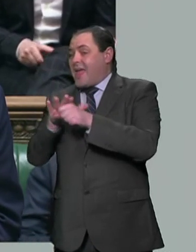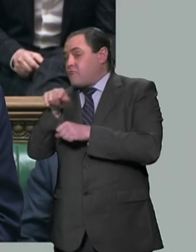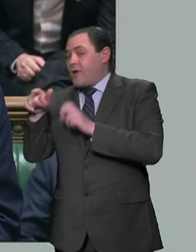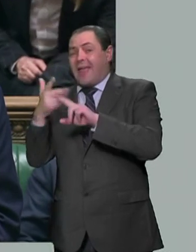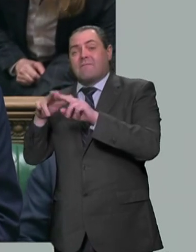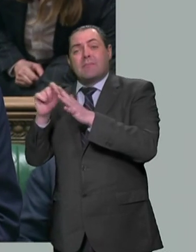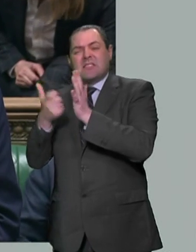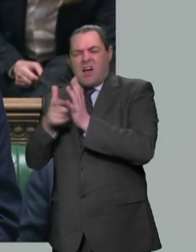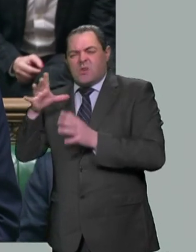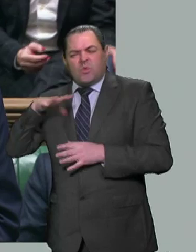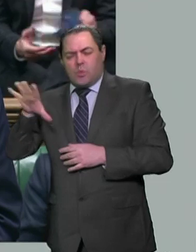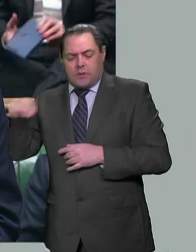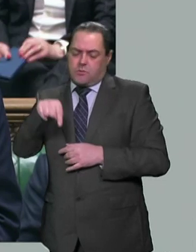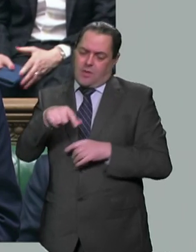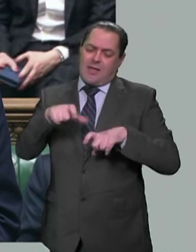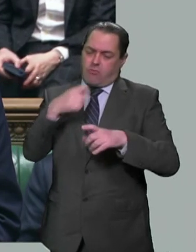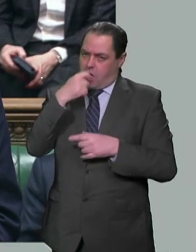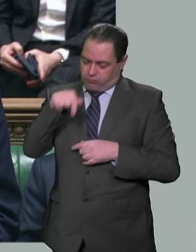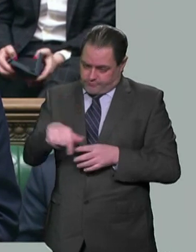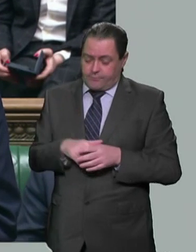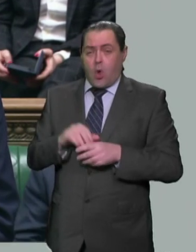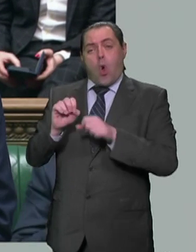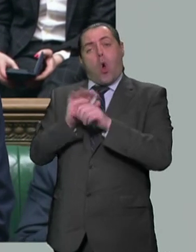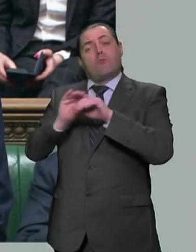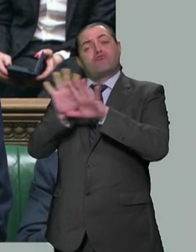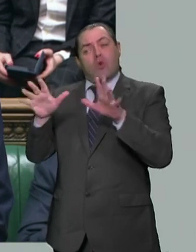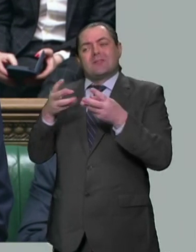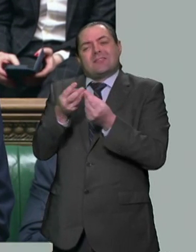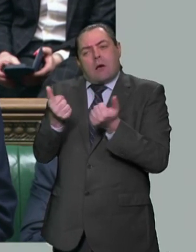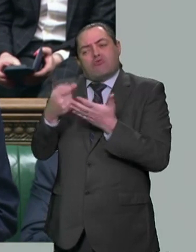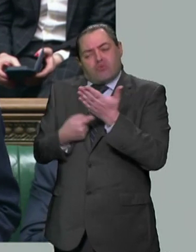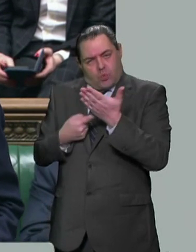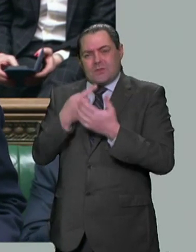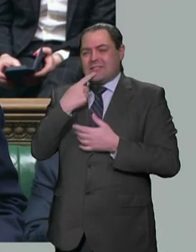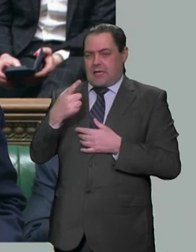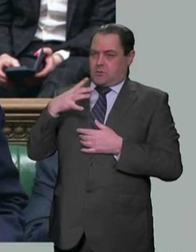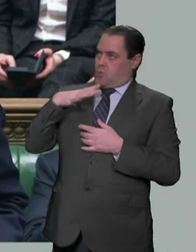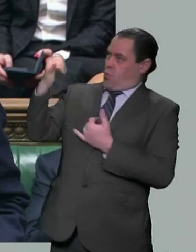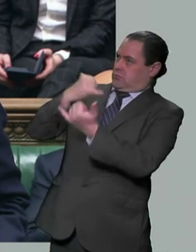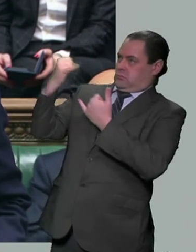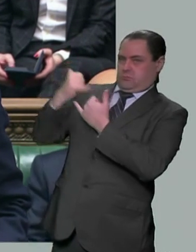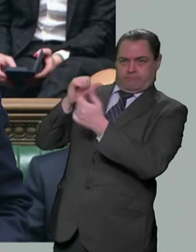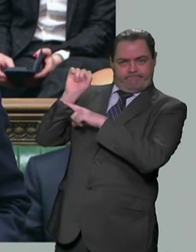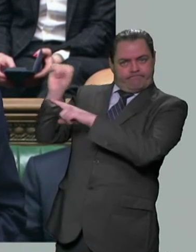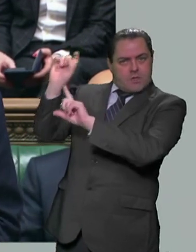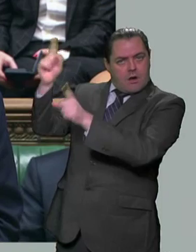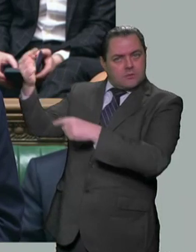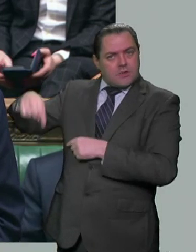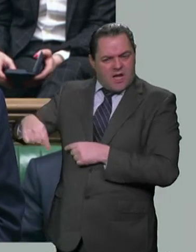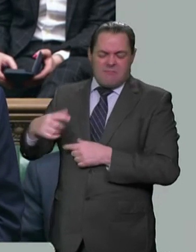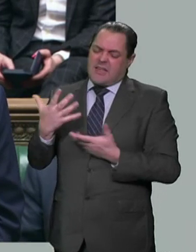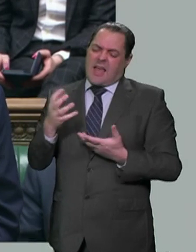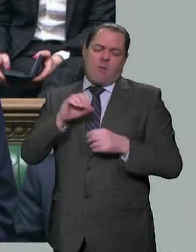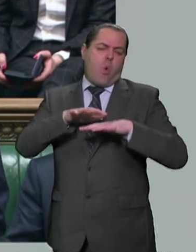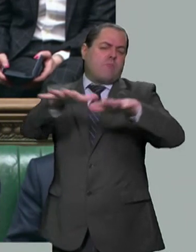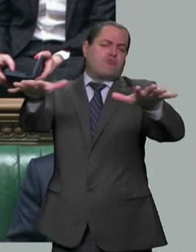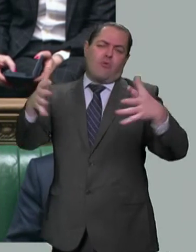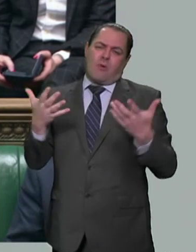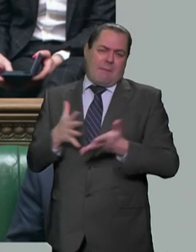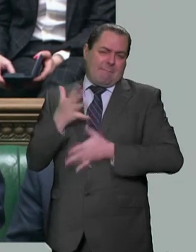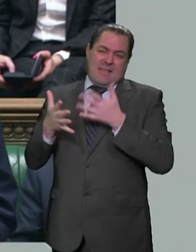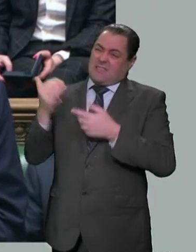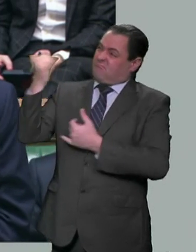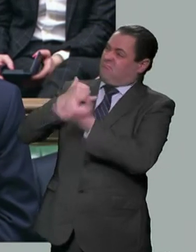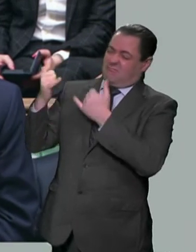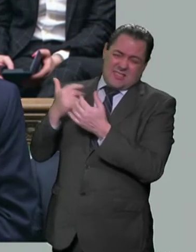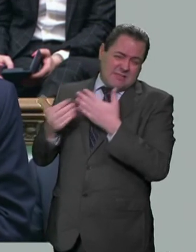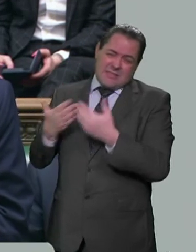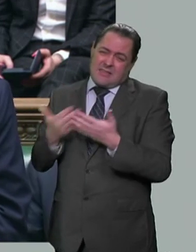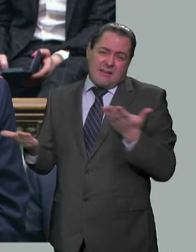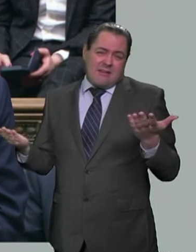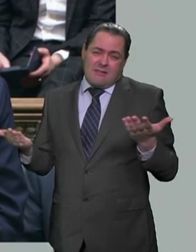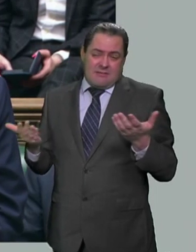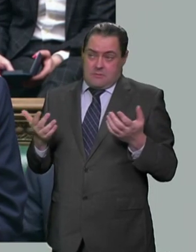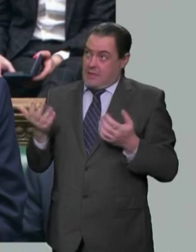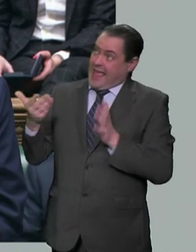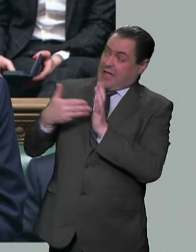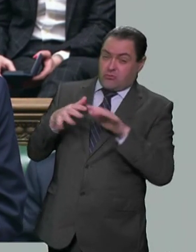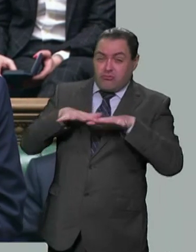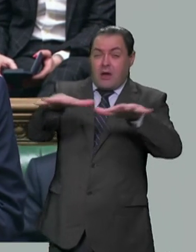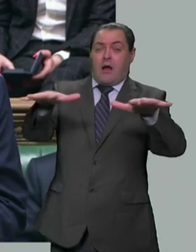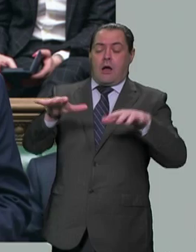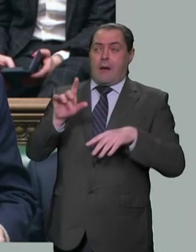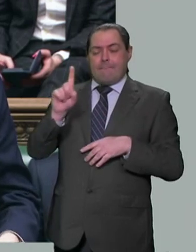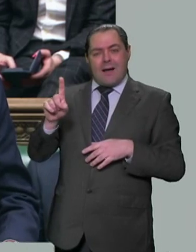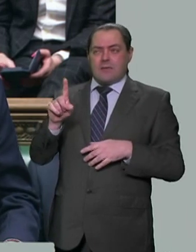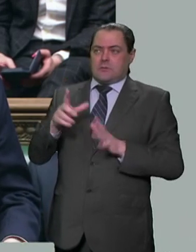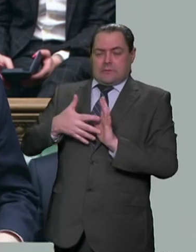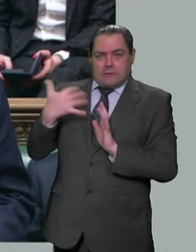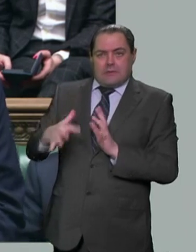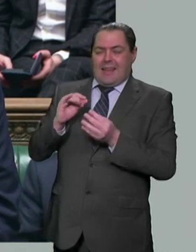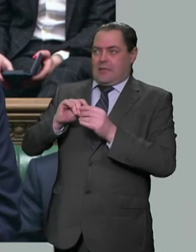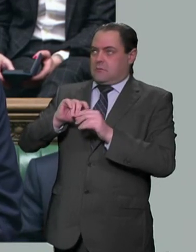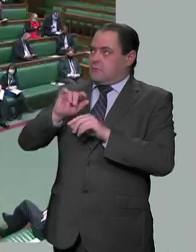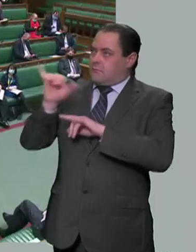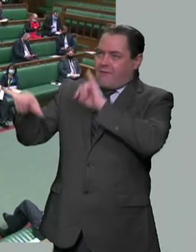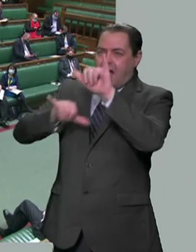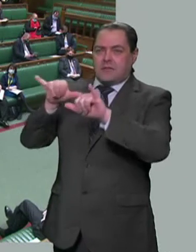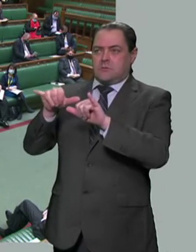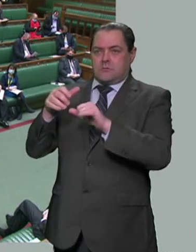When the omicron variant was first identified, we rightly introduced travel restrictions to slow its arrival in our country, but now omicron is so prevalent, these measures are having a limited impact on the growth in cases while continuing to pose significant costs for our travel industry.